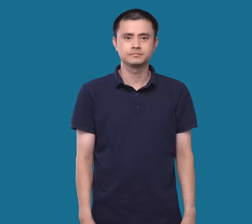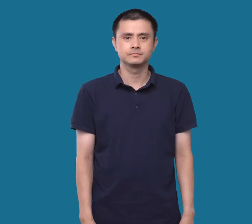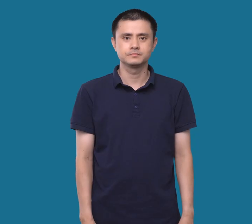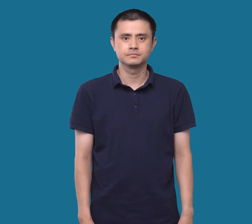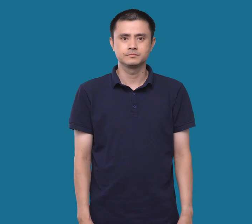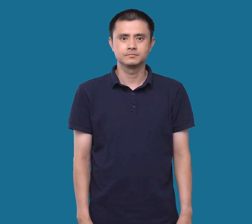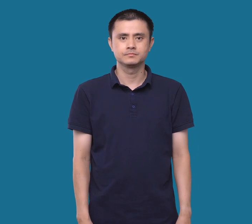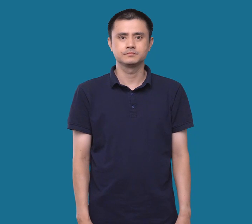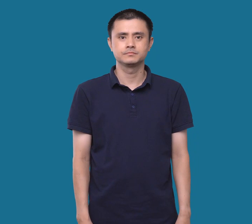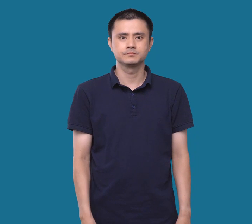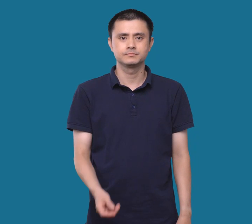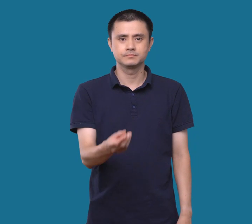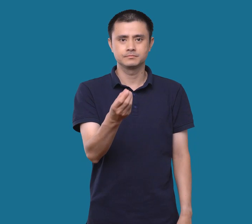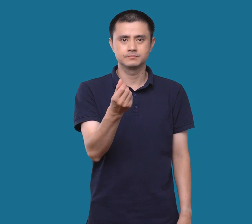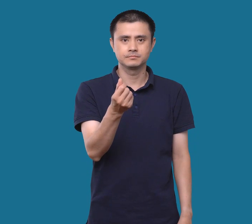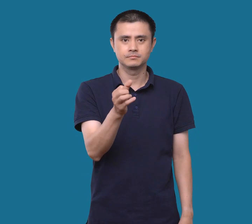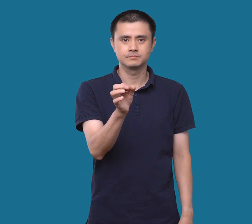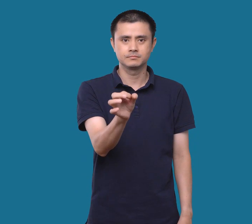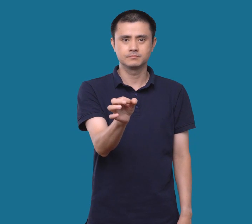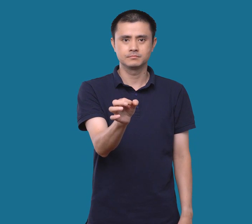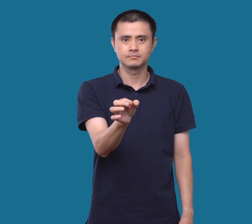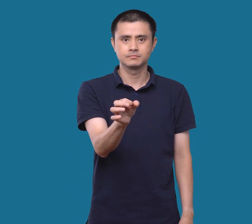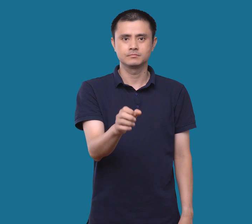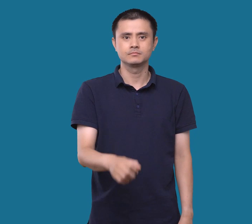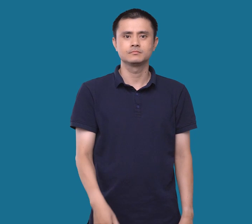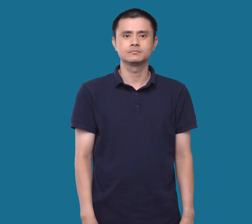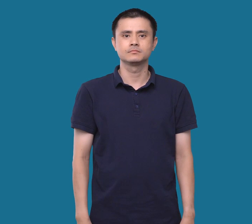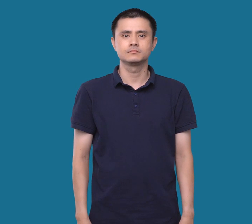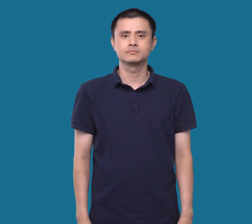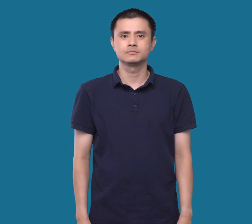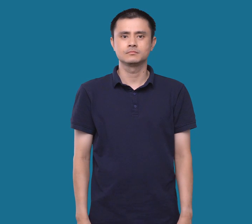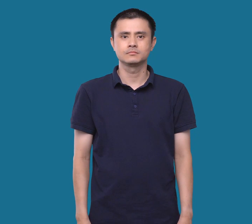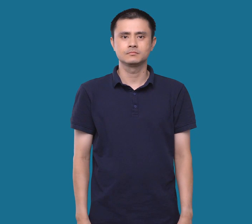đồng tiền